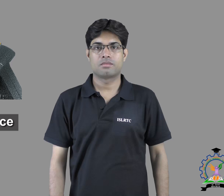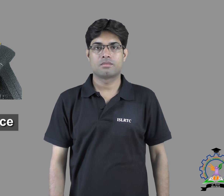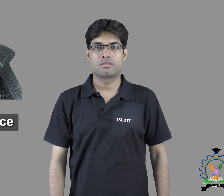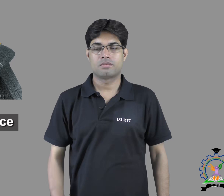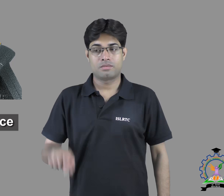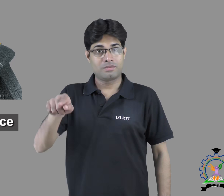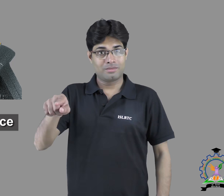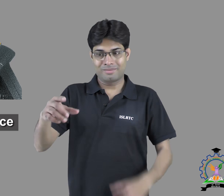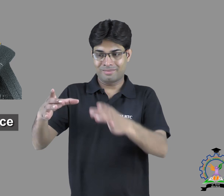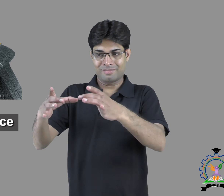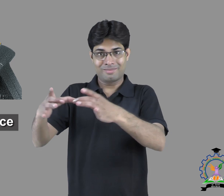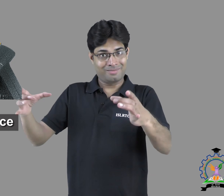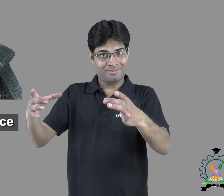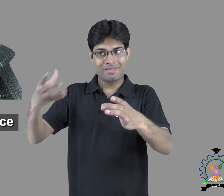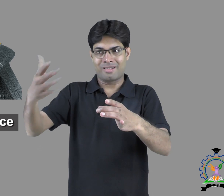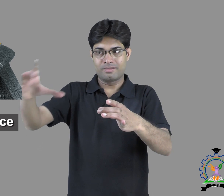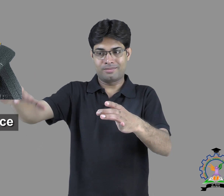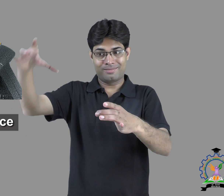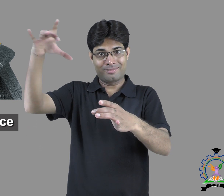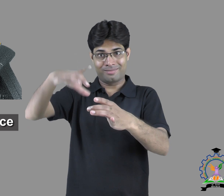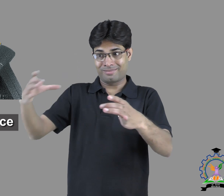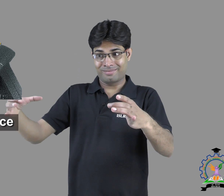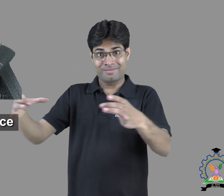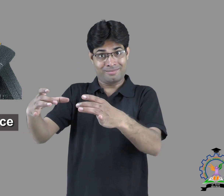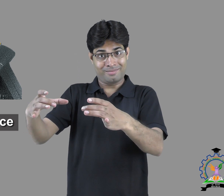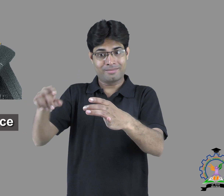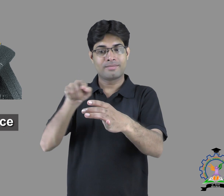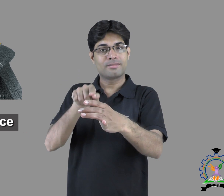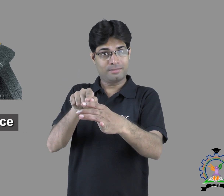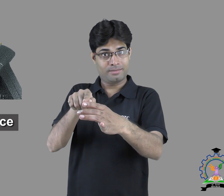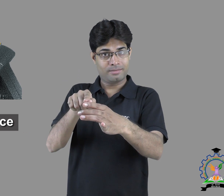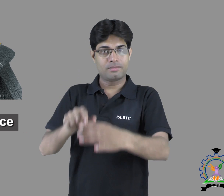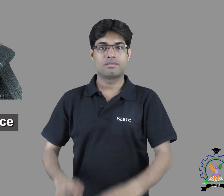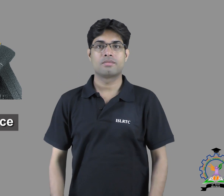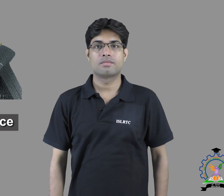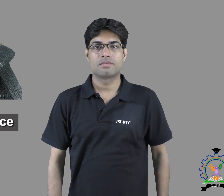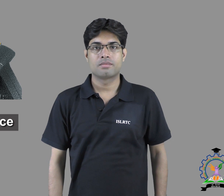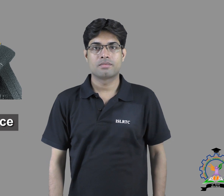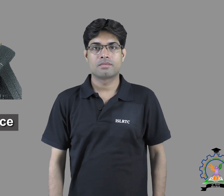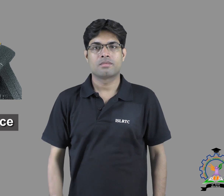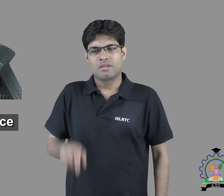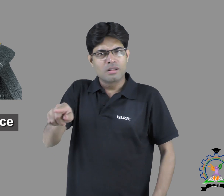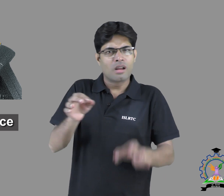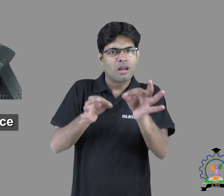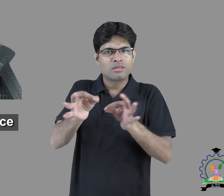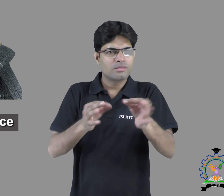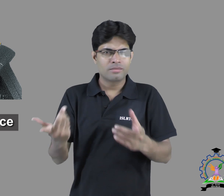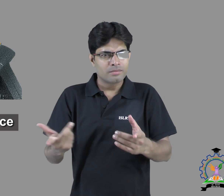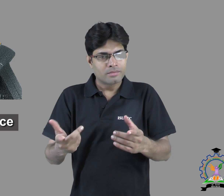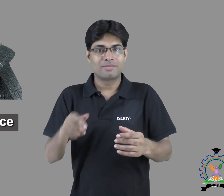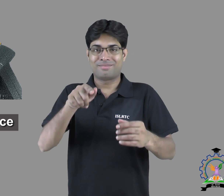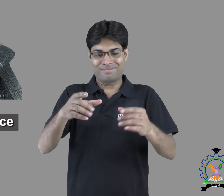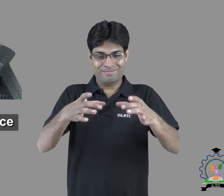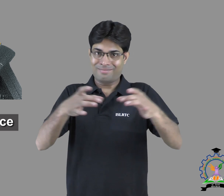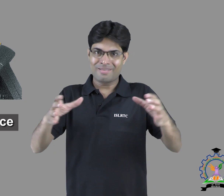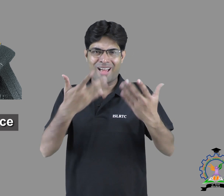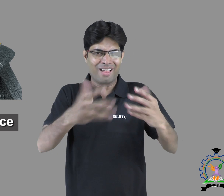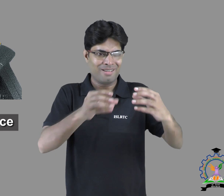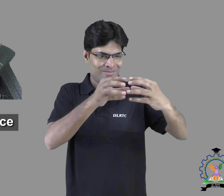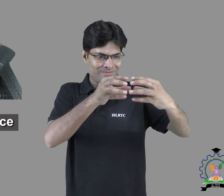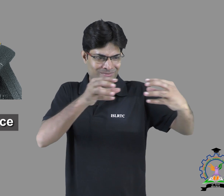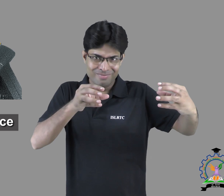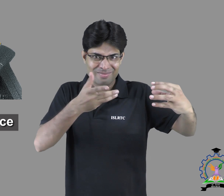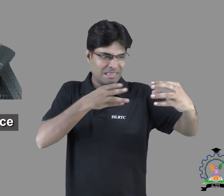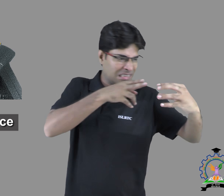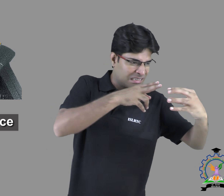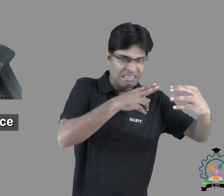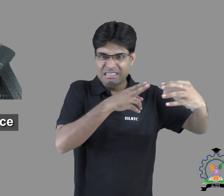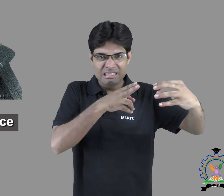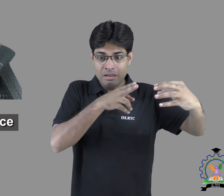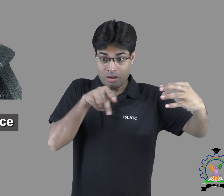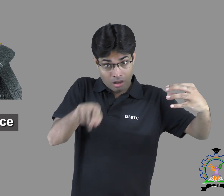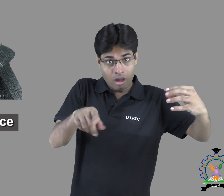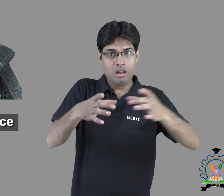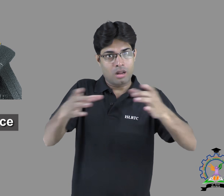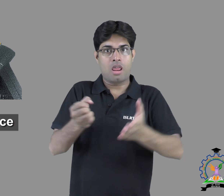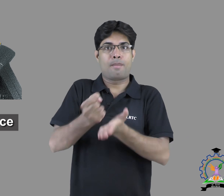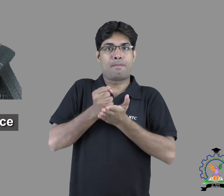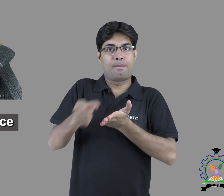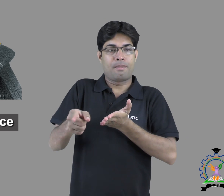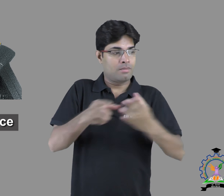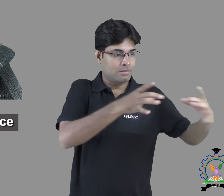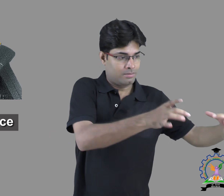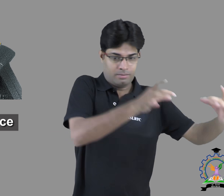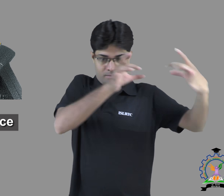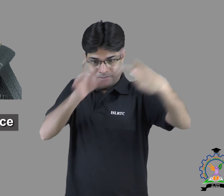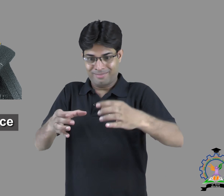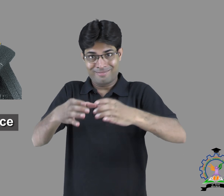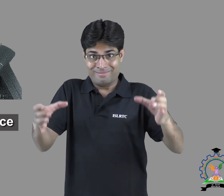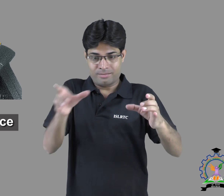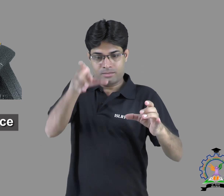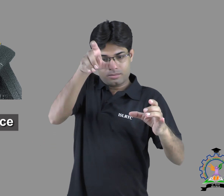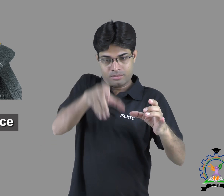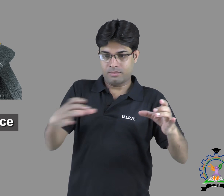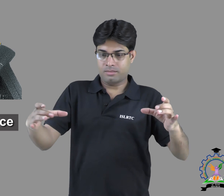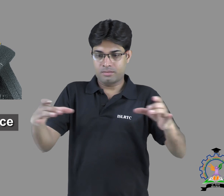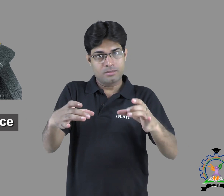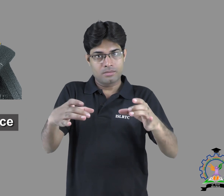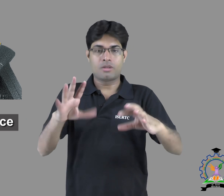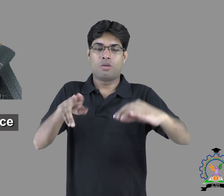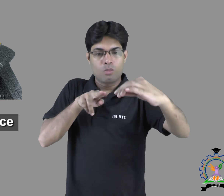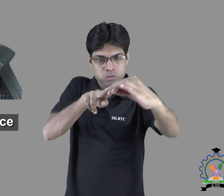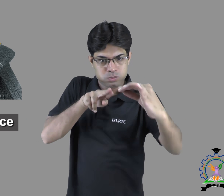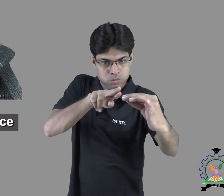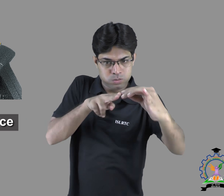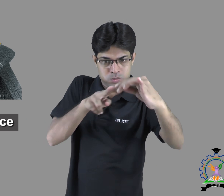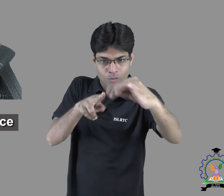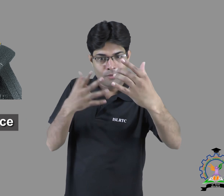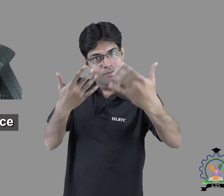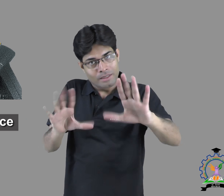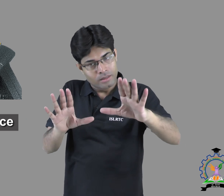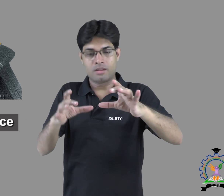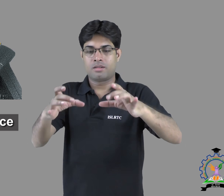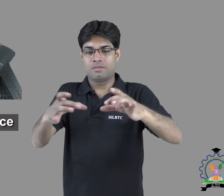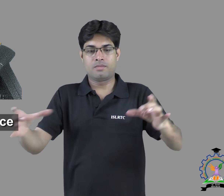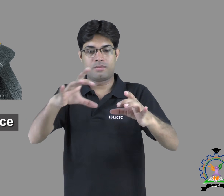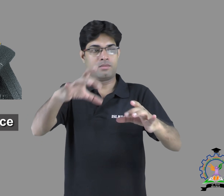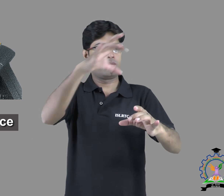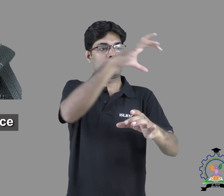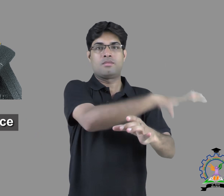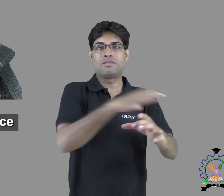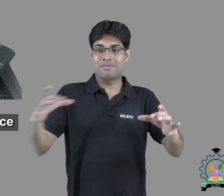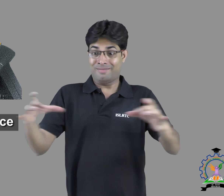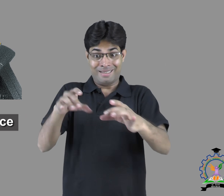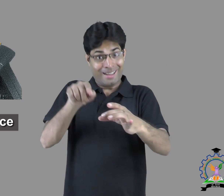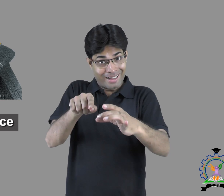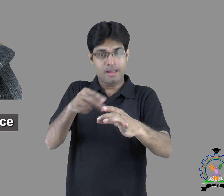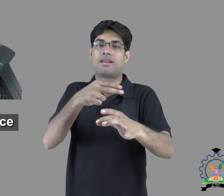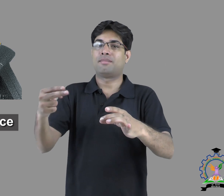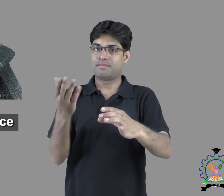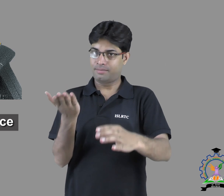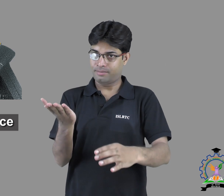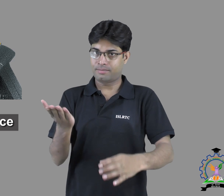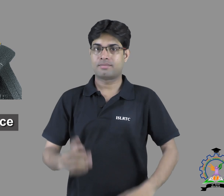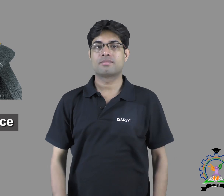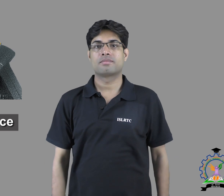Magnetic Vice